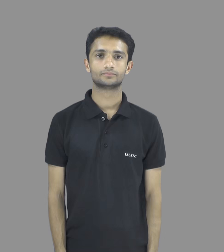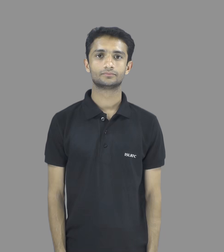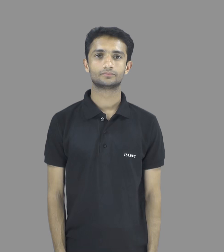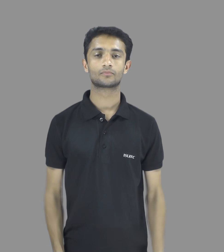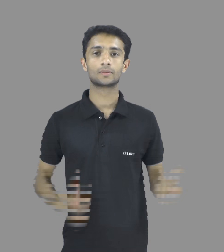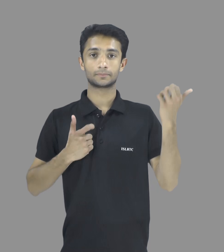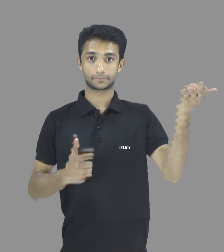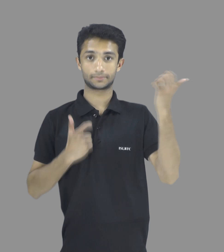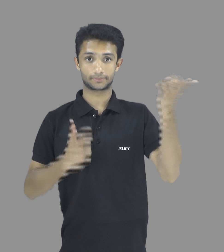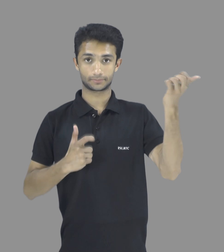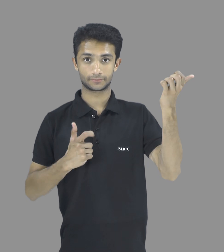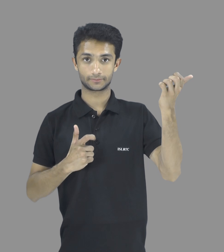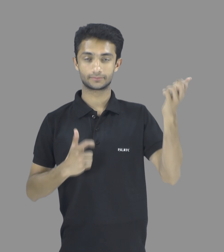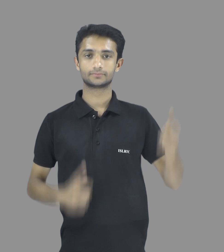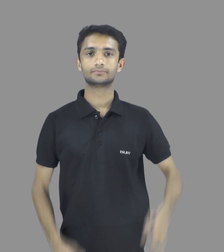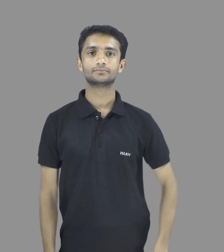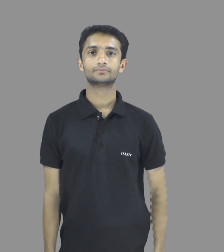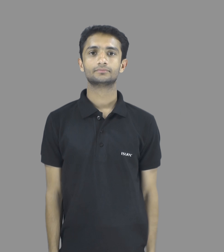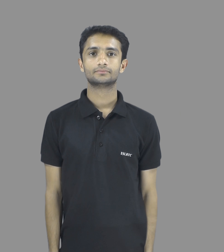Army